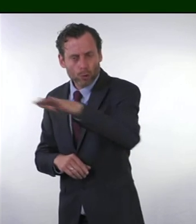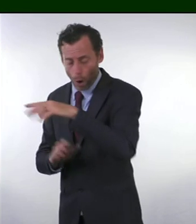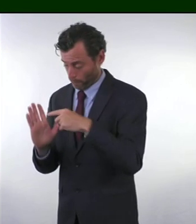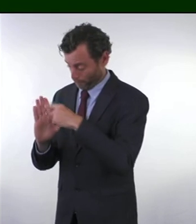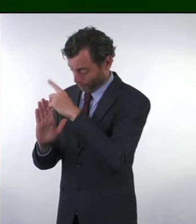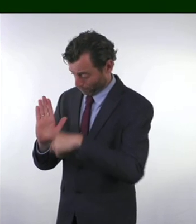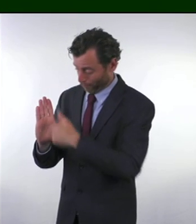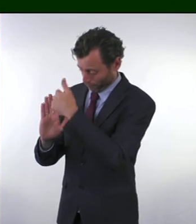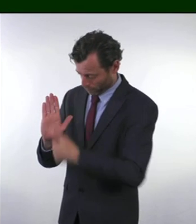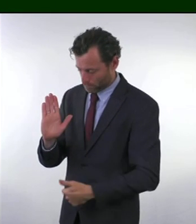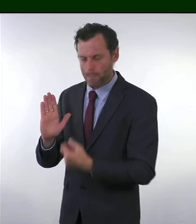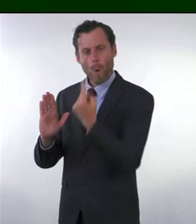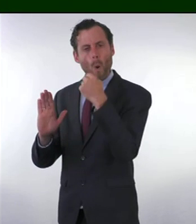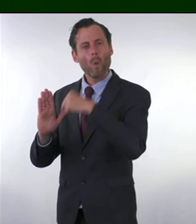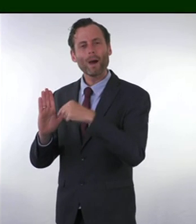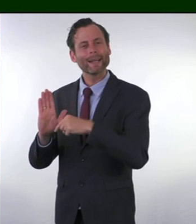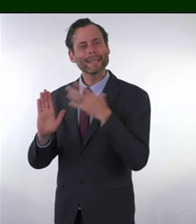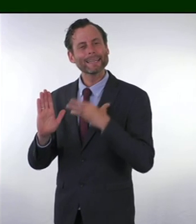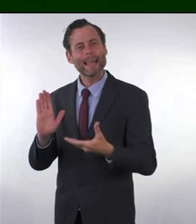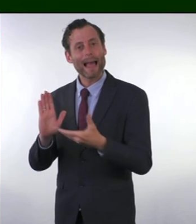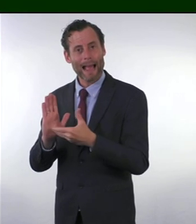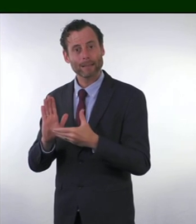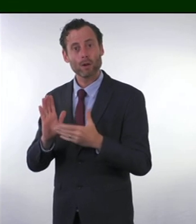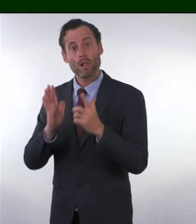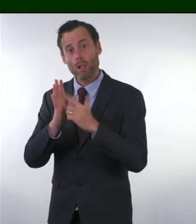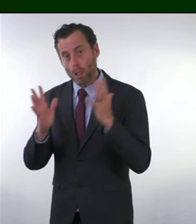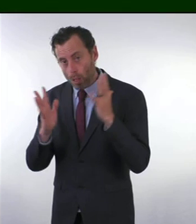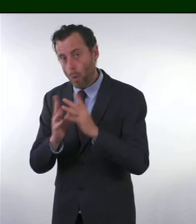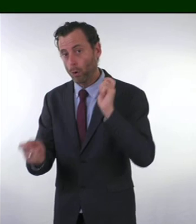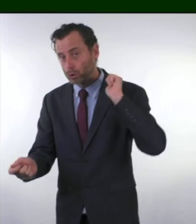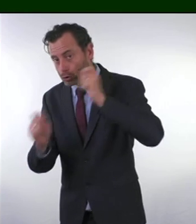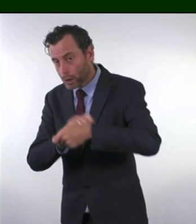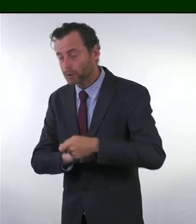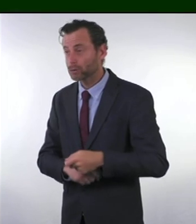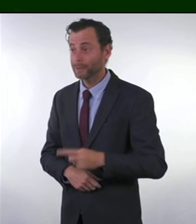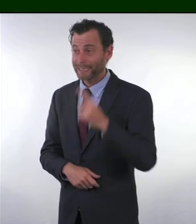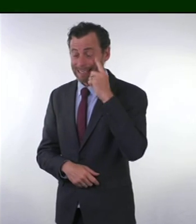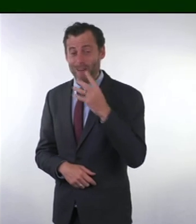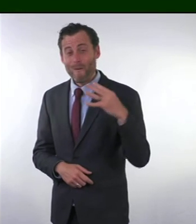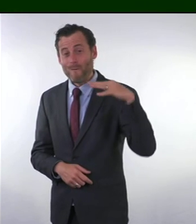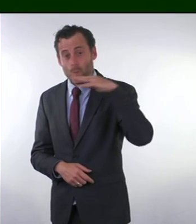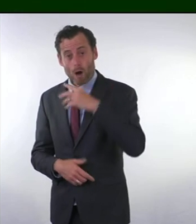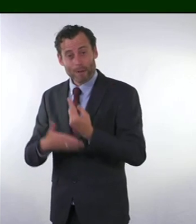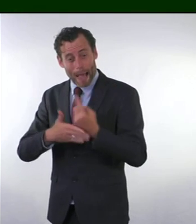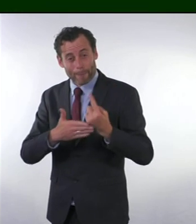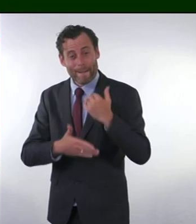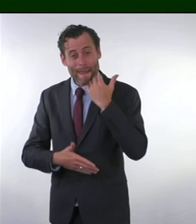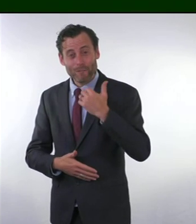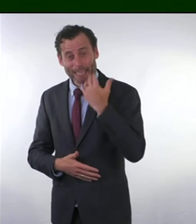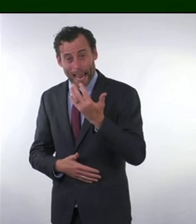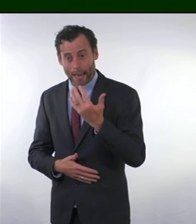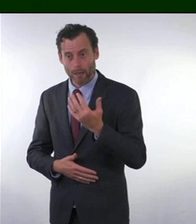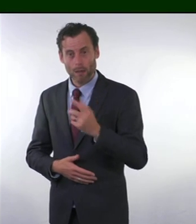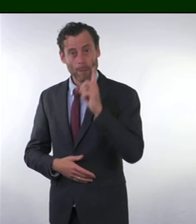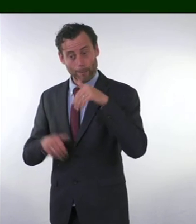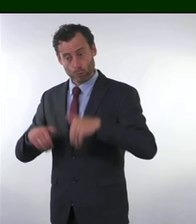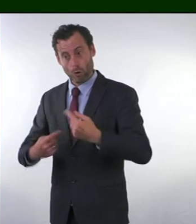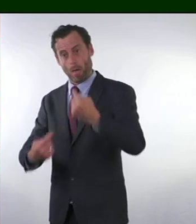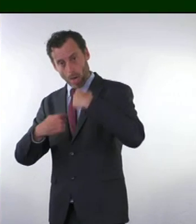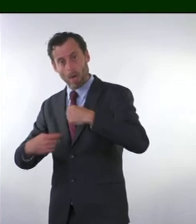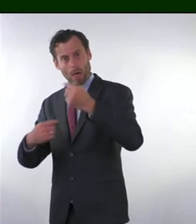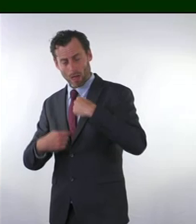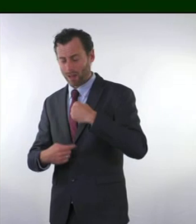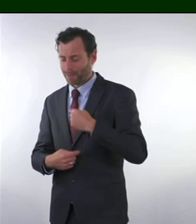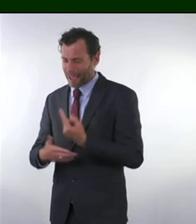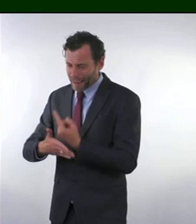Will the Prime Minister make a commitment that if his plans do not reduce the 400-plus incidents every day within six months, he will support legislative change?